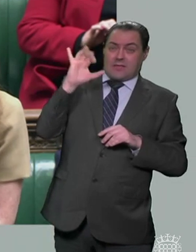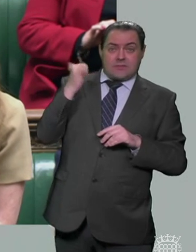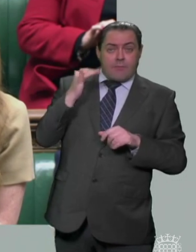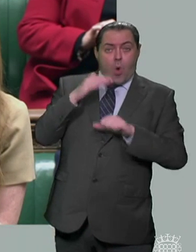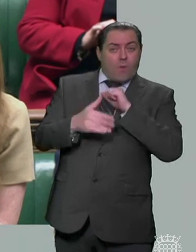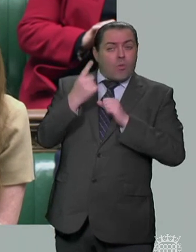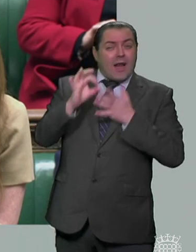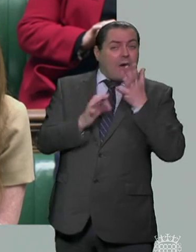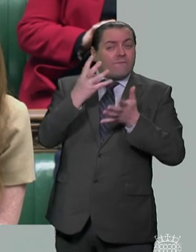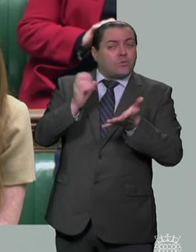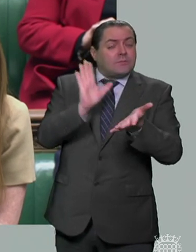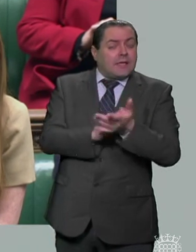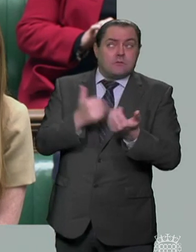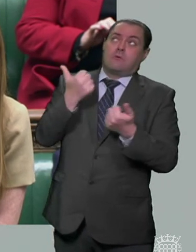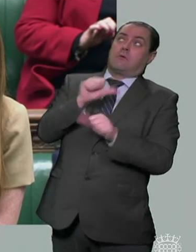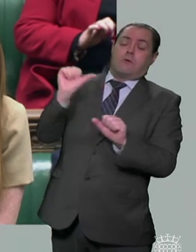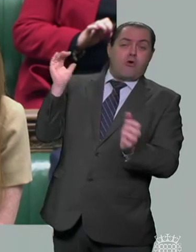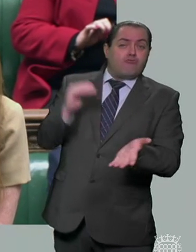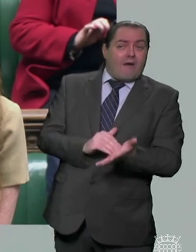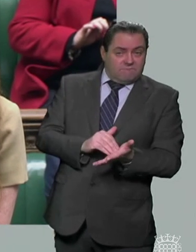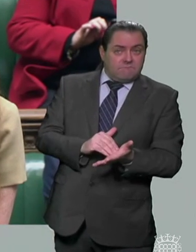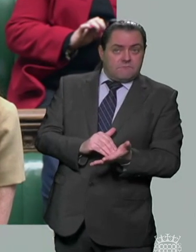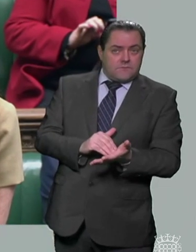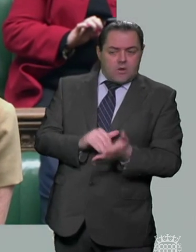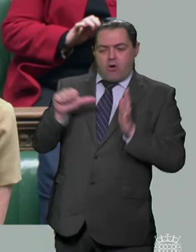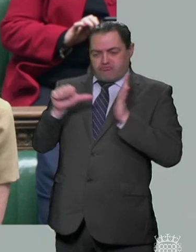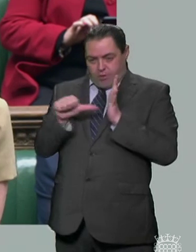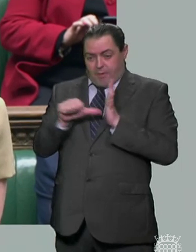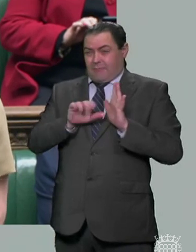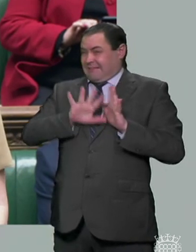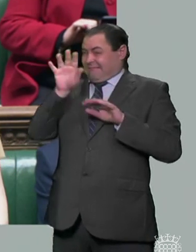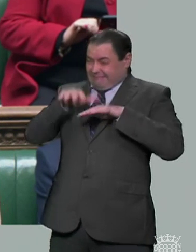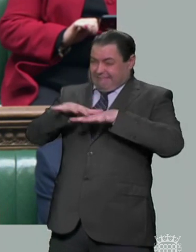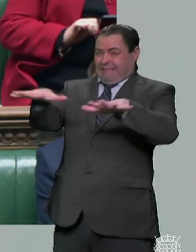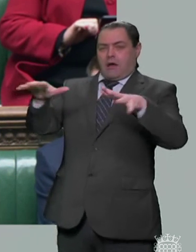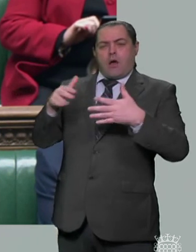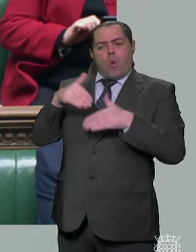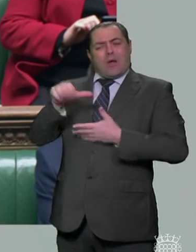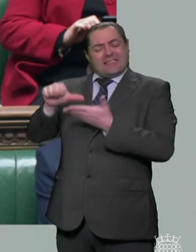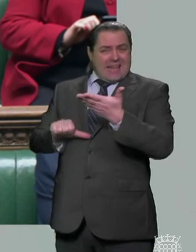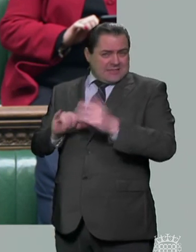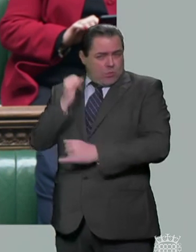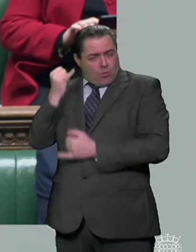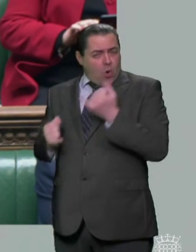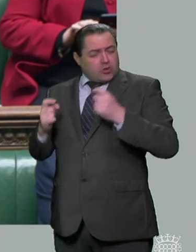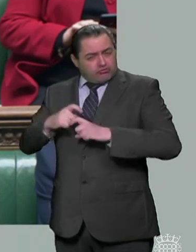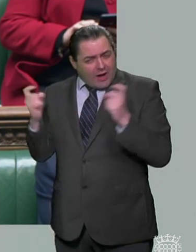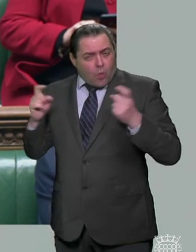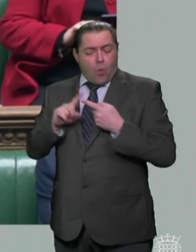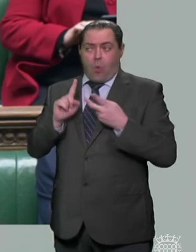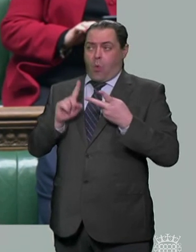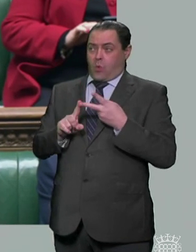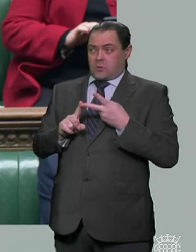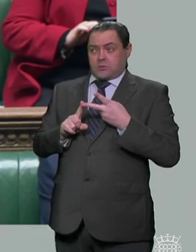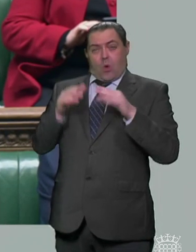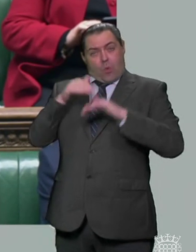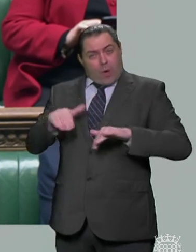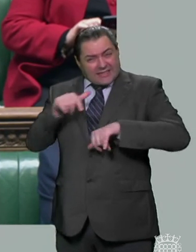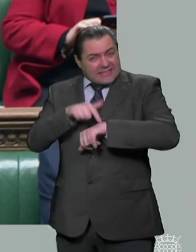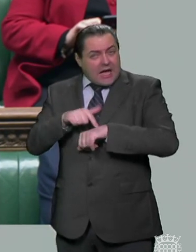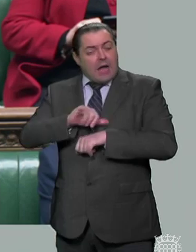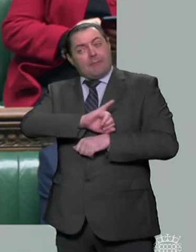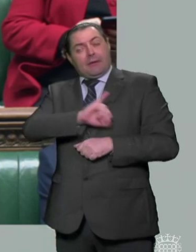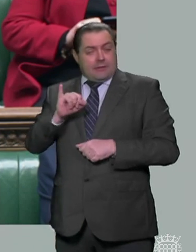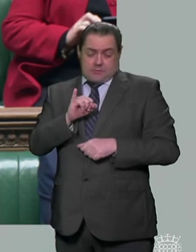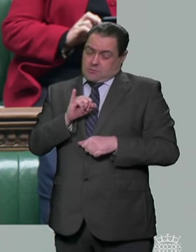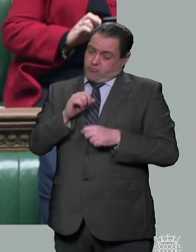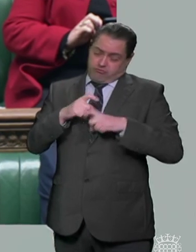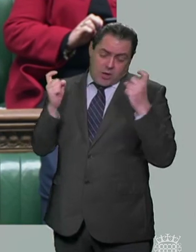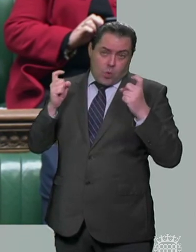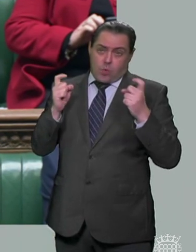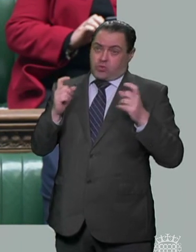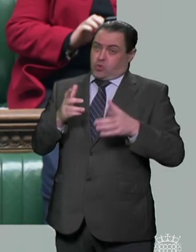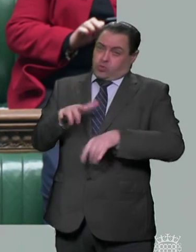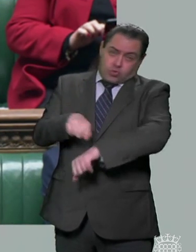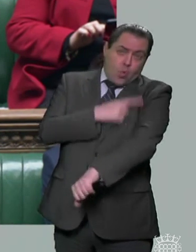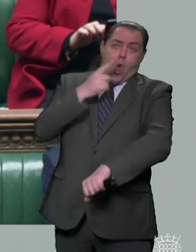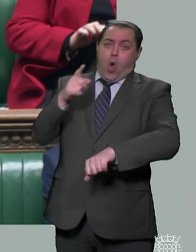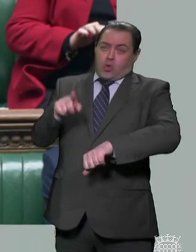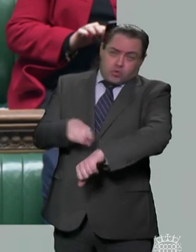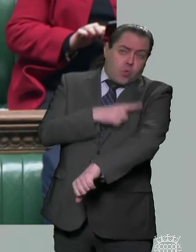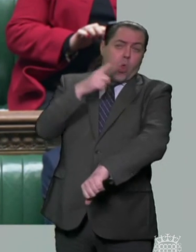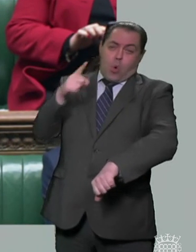Is it not true that our health service went into this wave of infections with the largest waiting lists on record, the longest waiting times on record and major staff shortages?